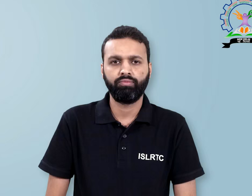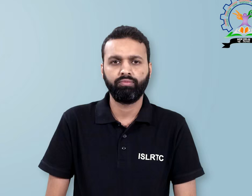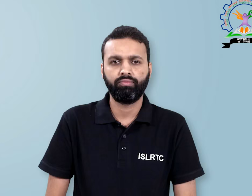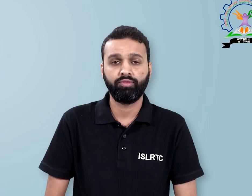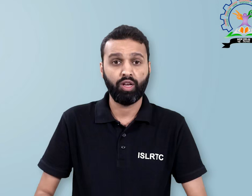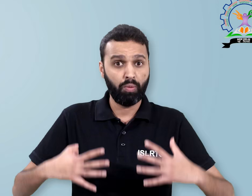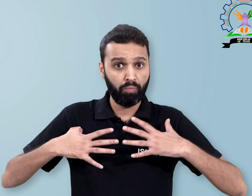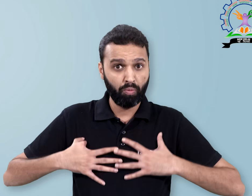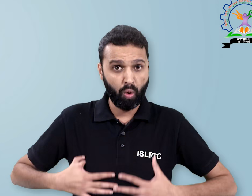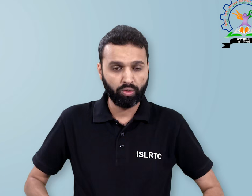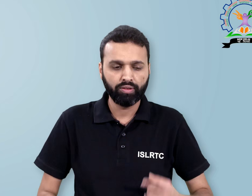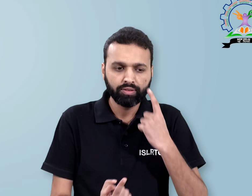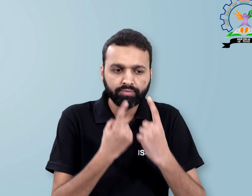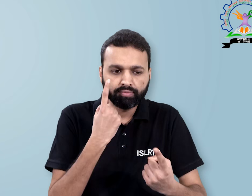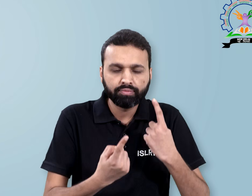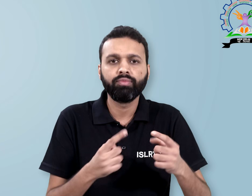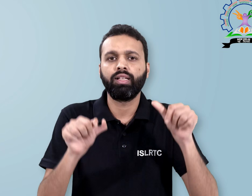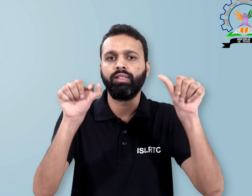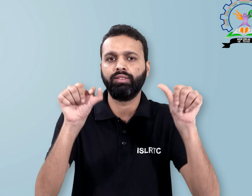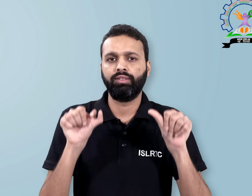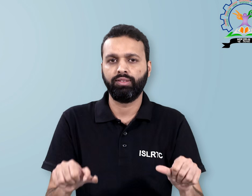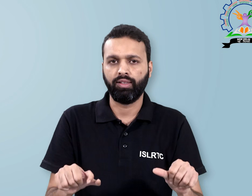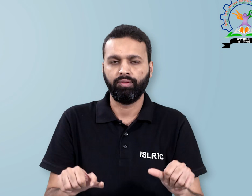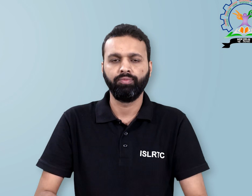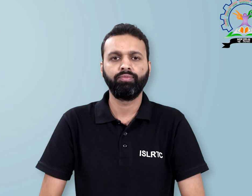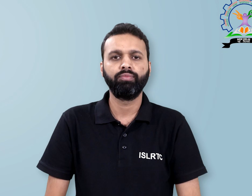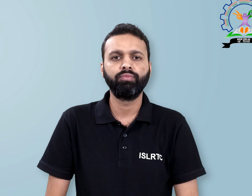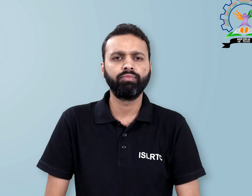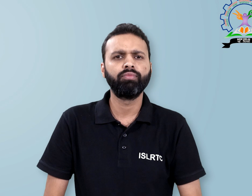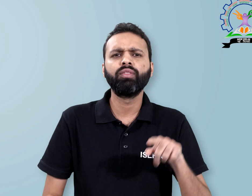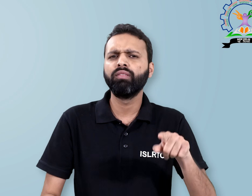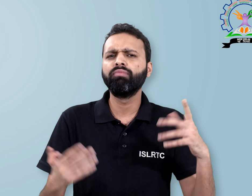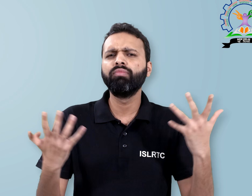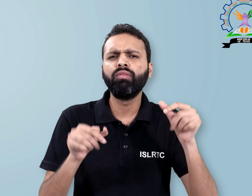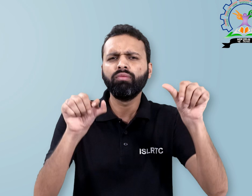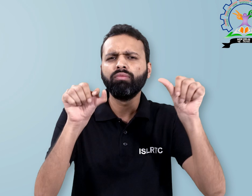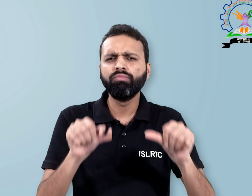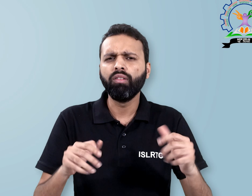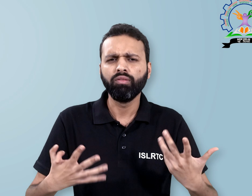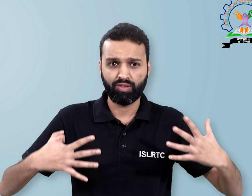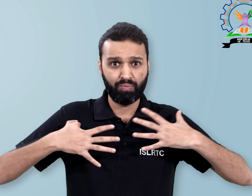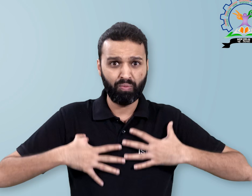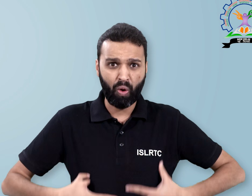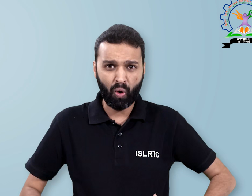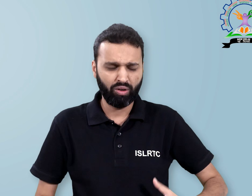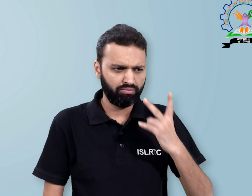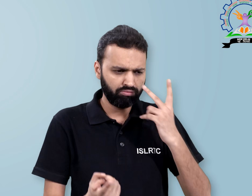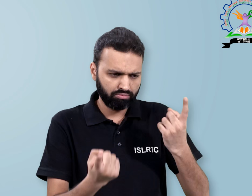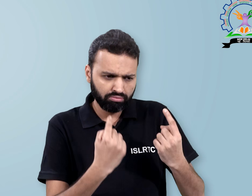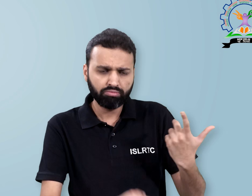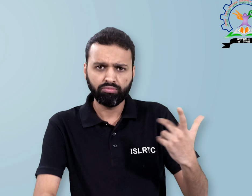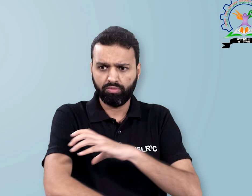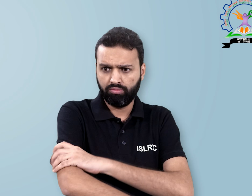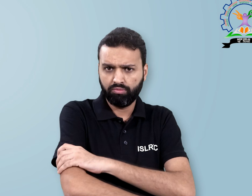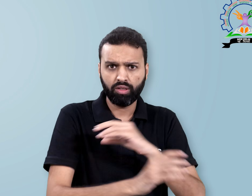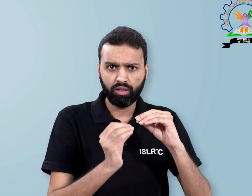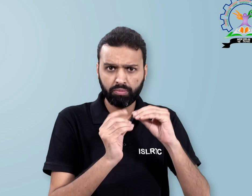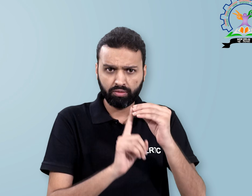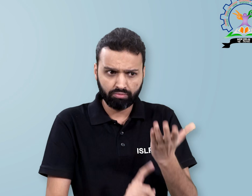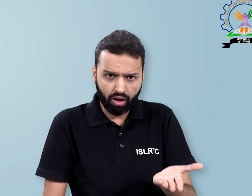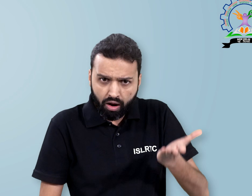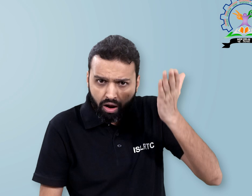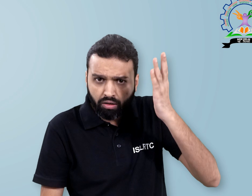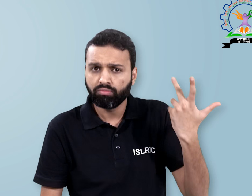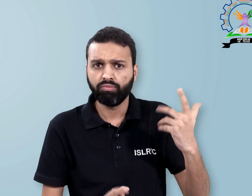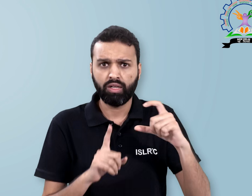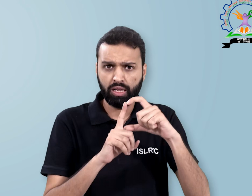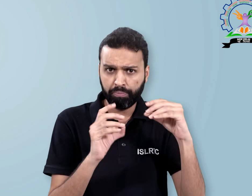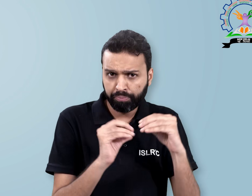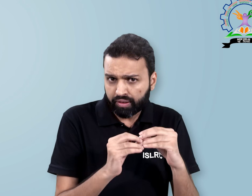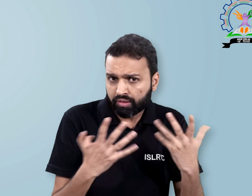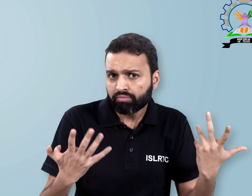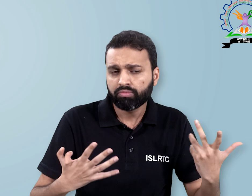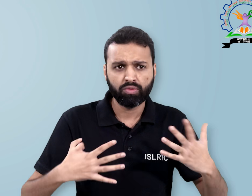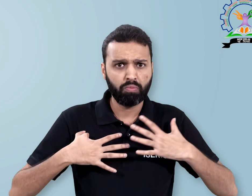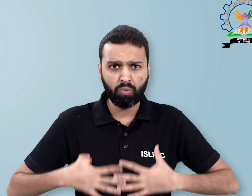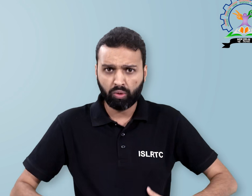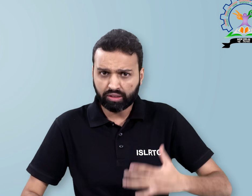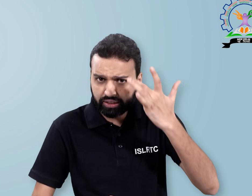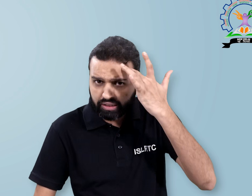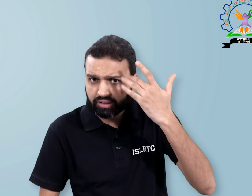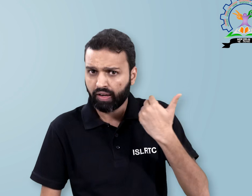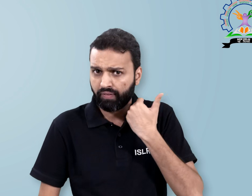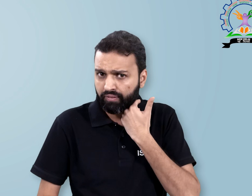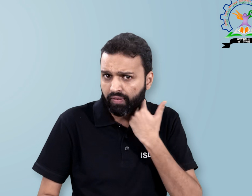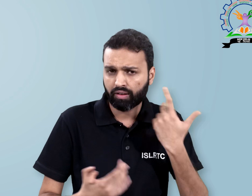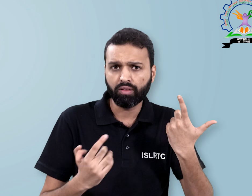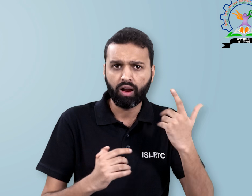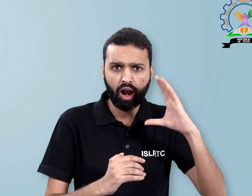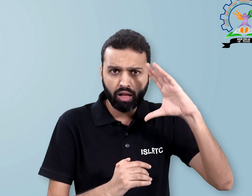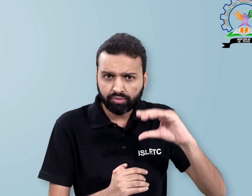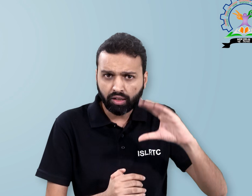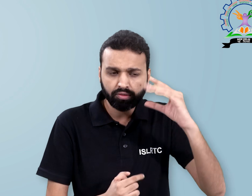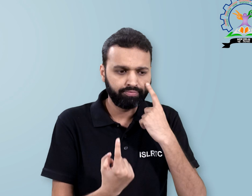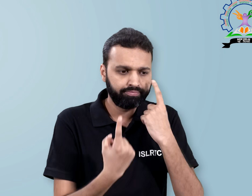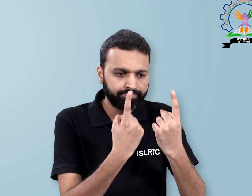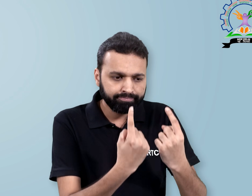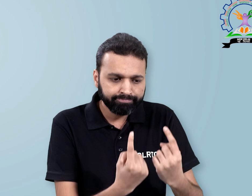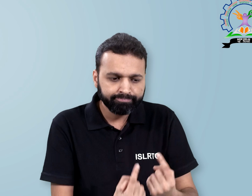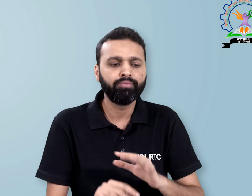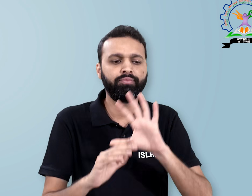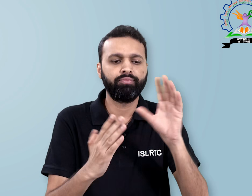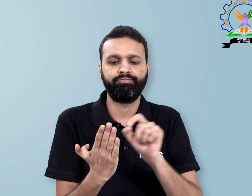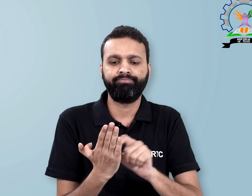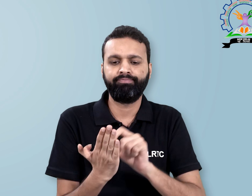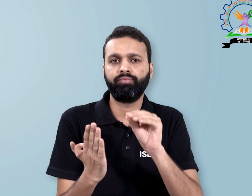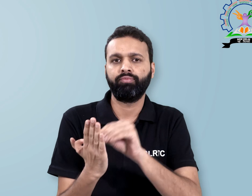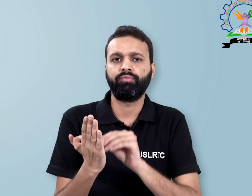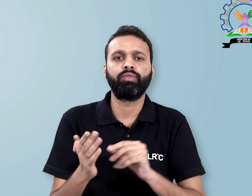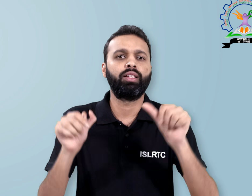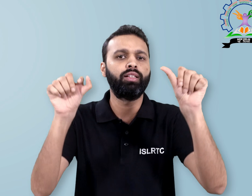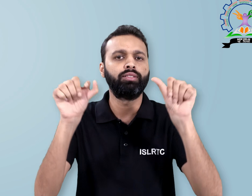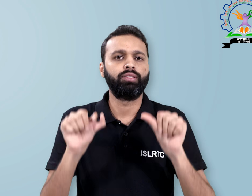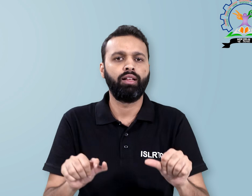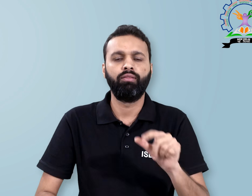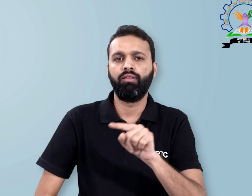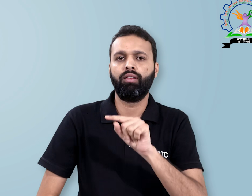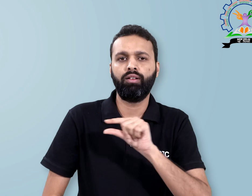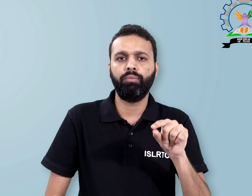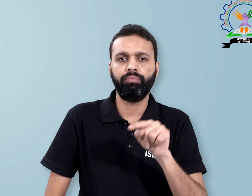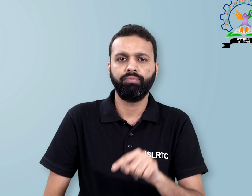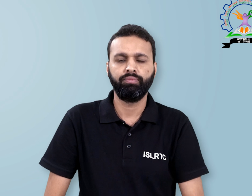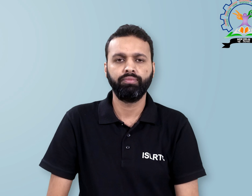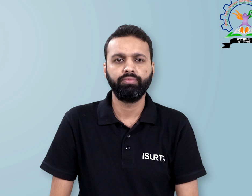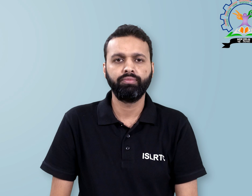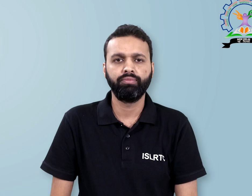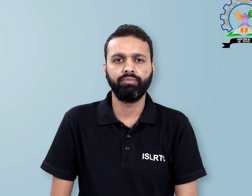Test Result A Test result is done to confirm the presence of various illness or diseases in people. This could range from blood pressure , diabetes, infections, flu.